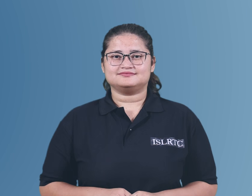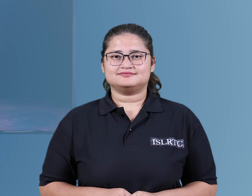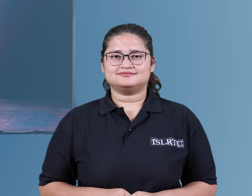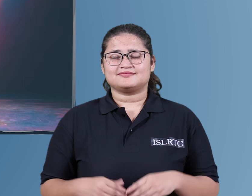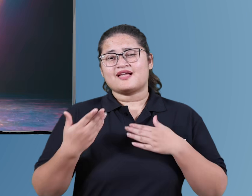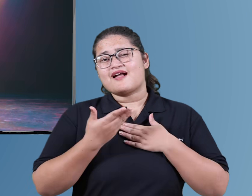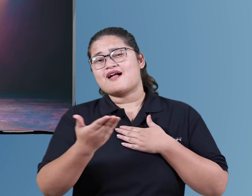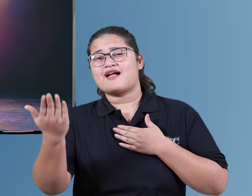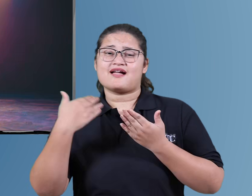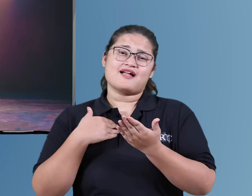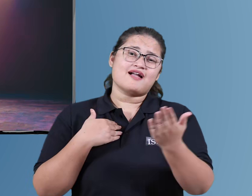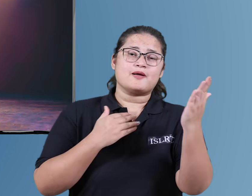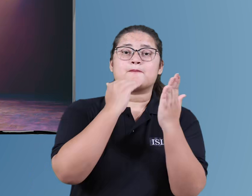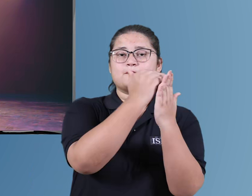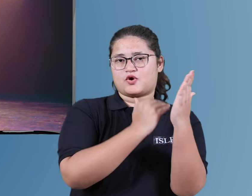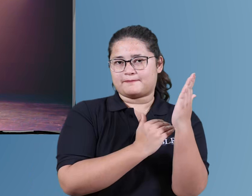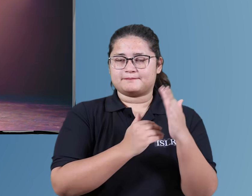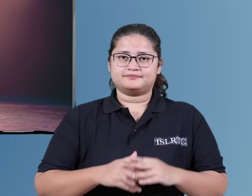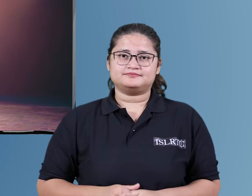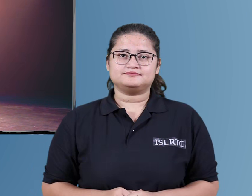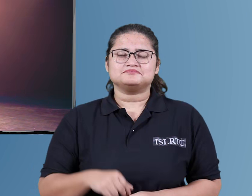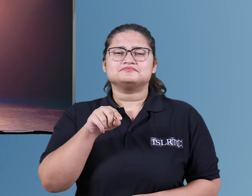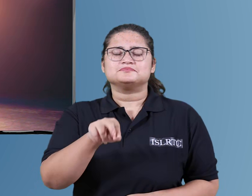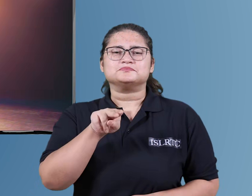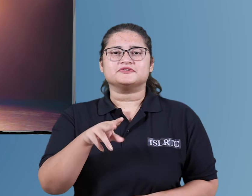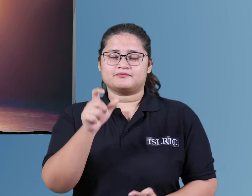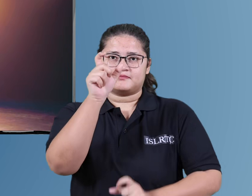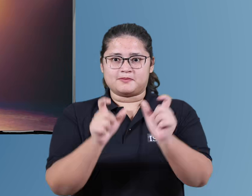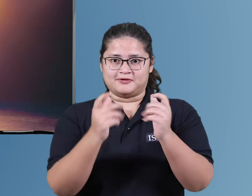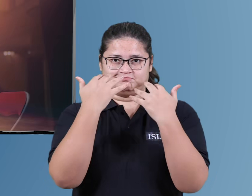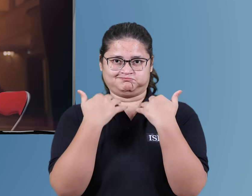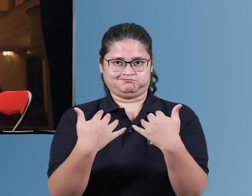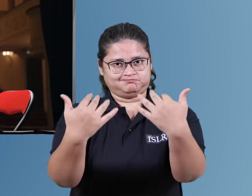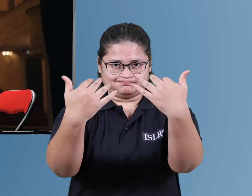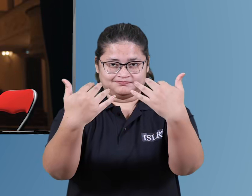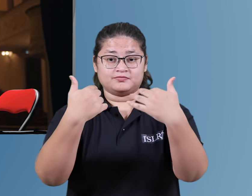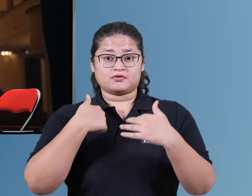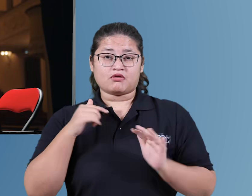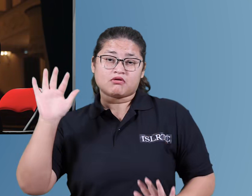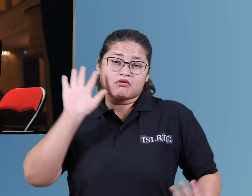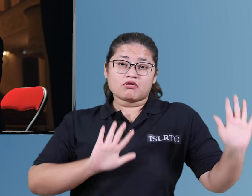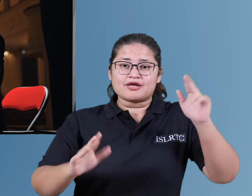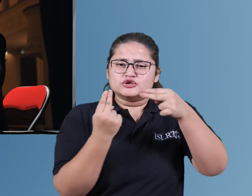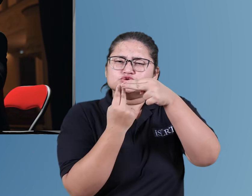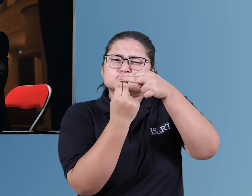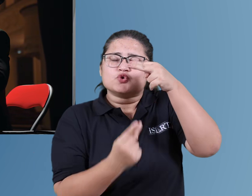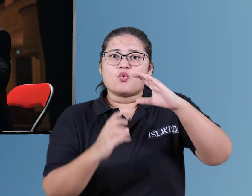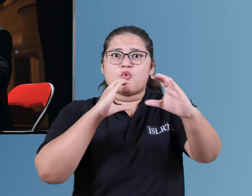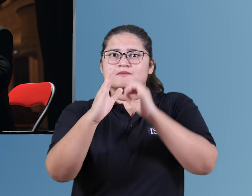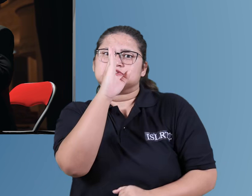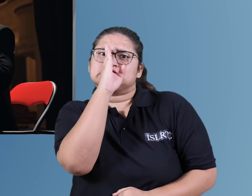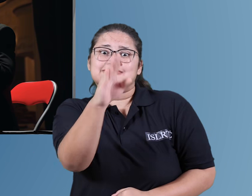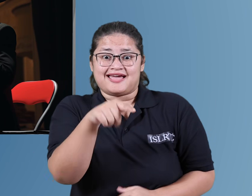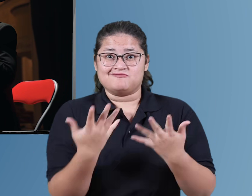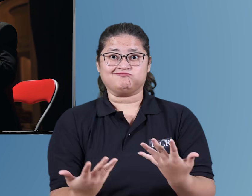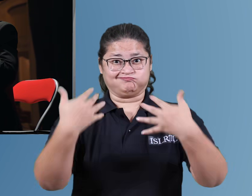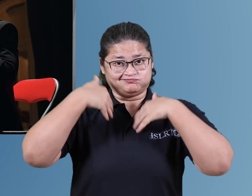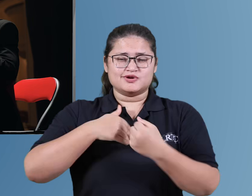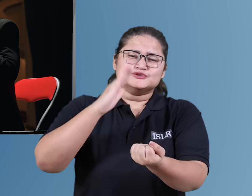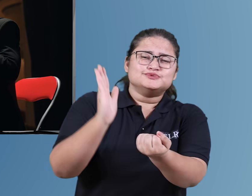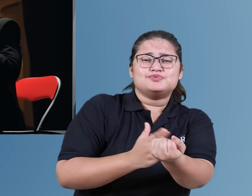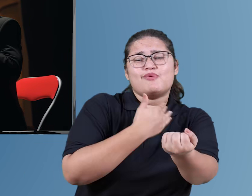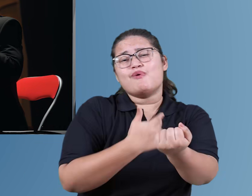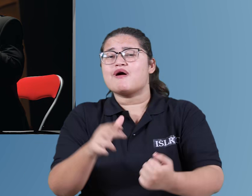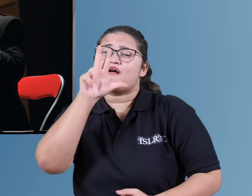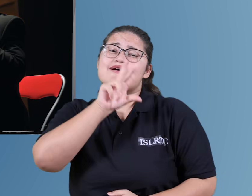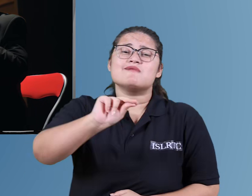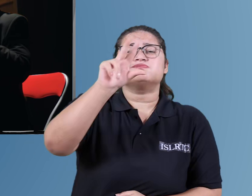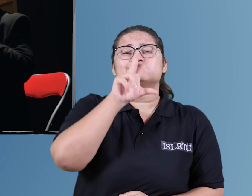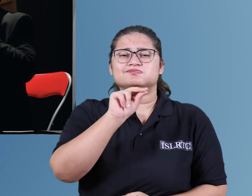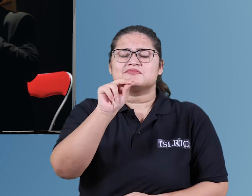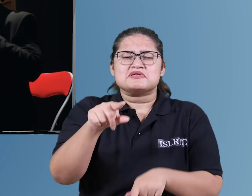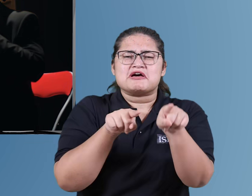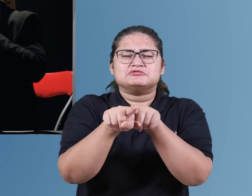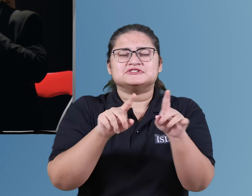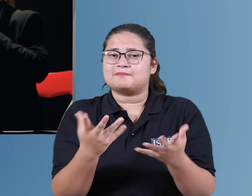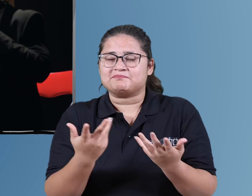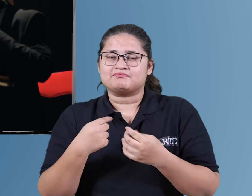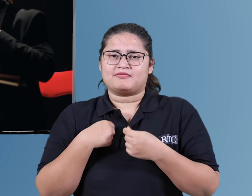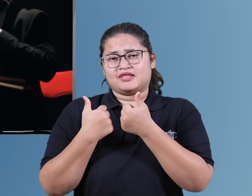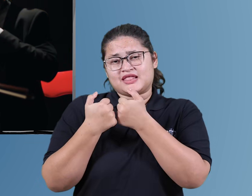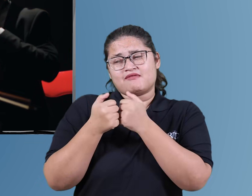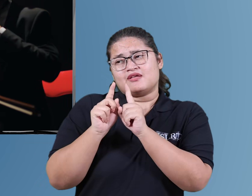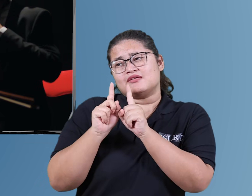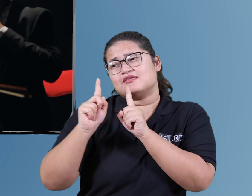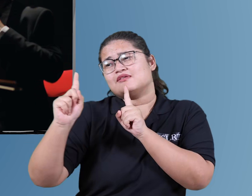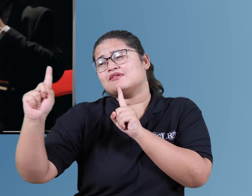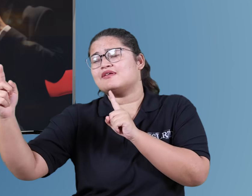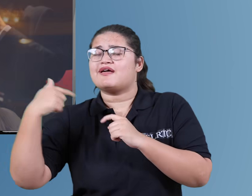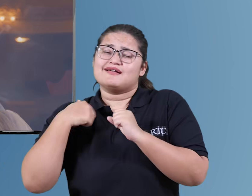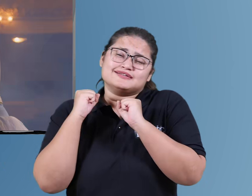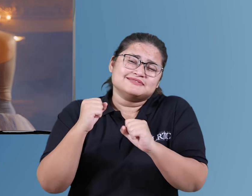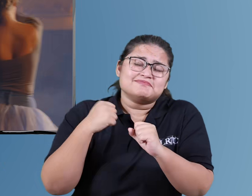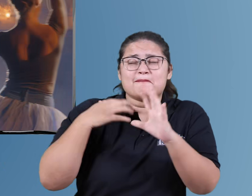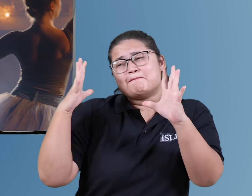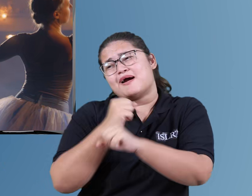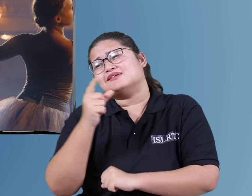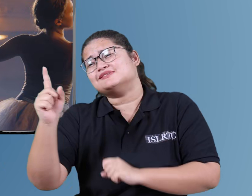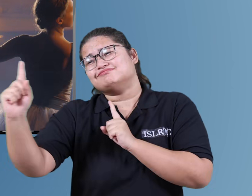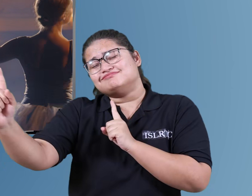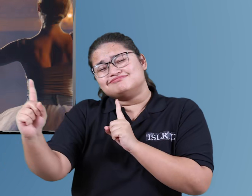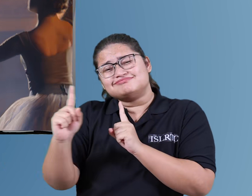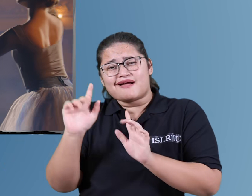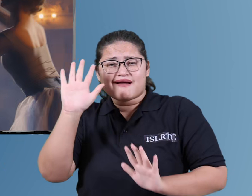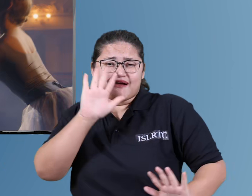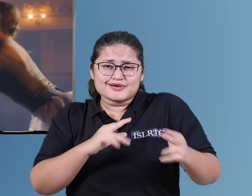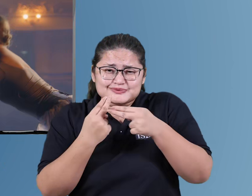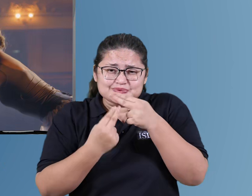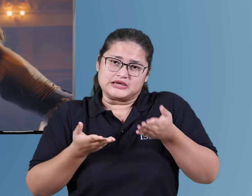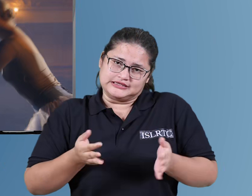Opera Opera is a theatrical performance in which dialogues are sung along with acting and orchestral music, to tell the story. For instance, tales of lovers are commonly depicted in operas.